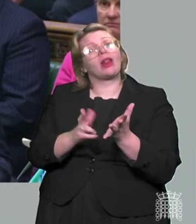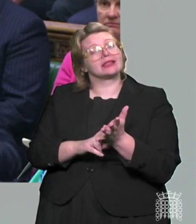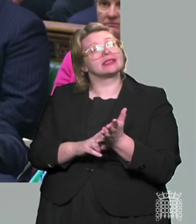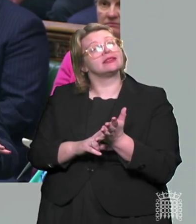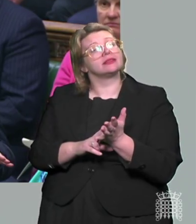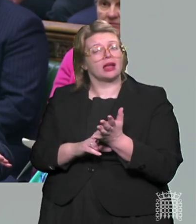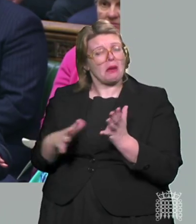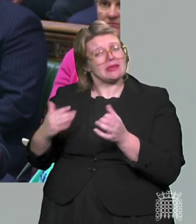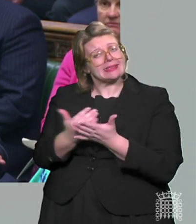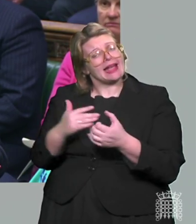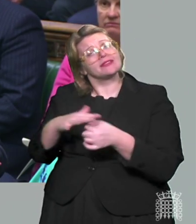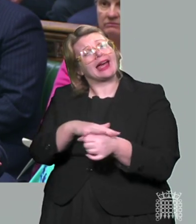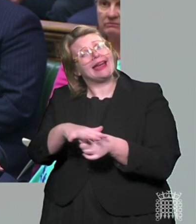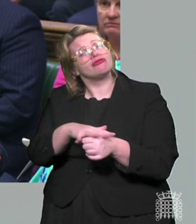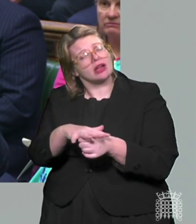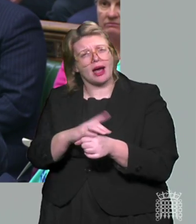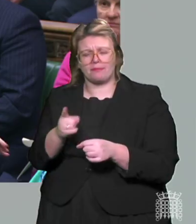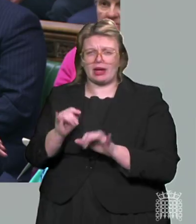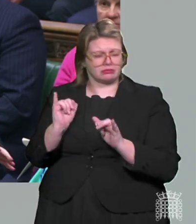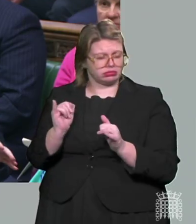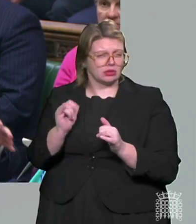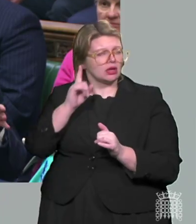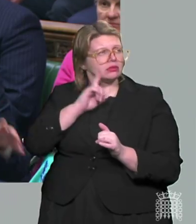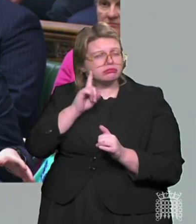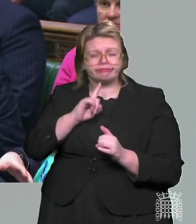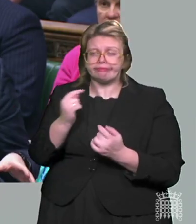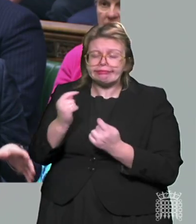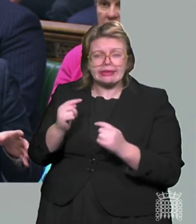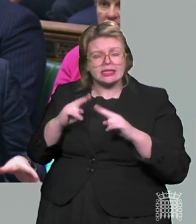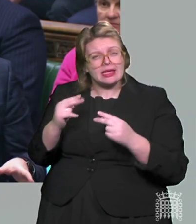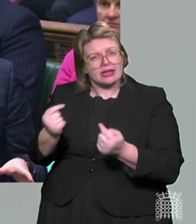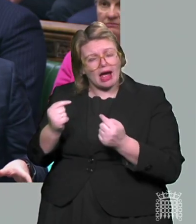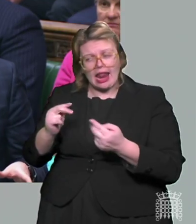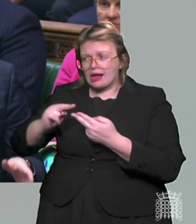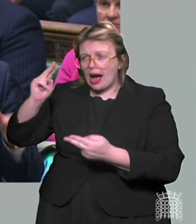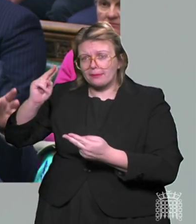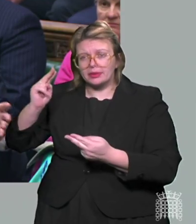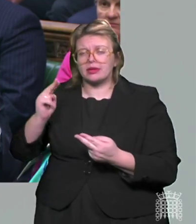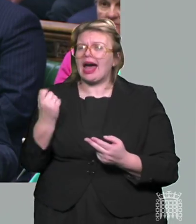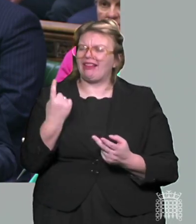They are grateful for our practical support, including an extensive training programme led by Sir Howard Morrison.